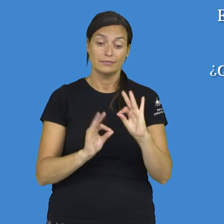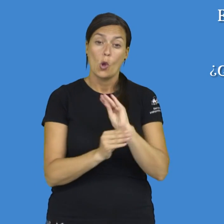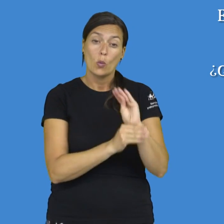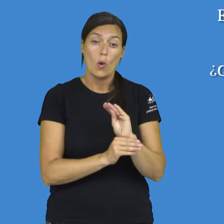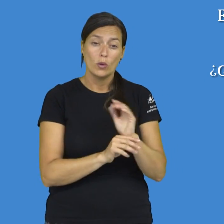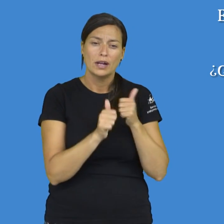cuidar